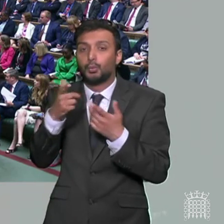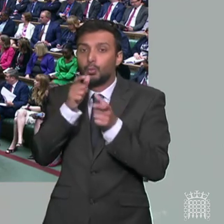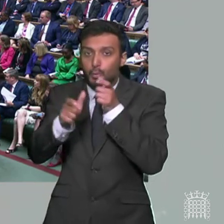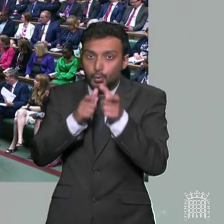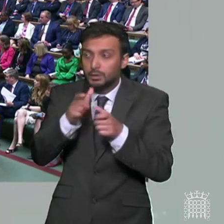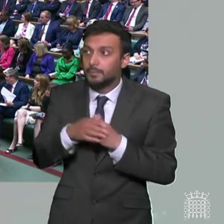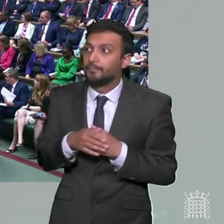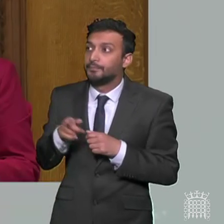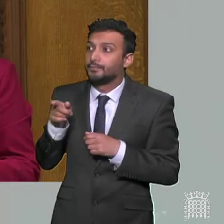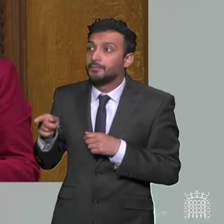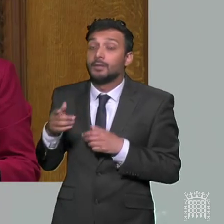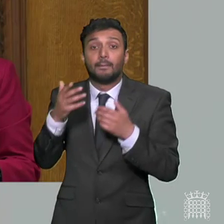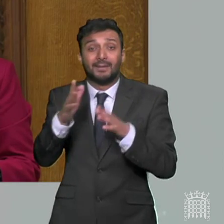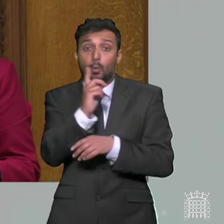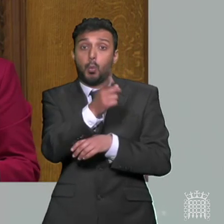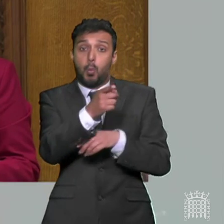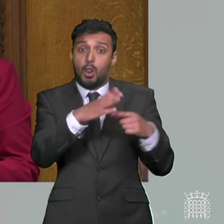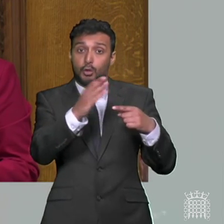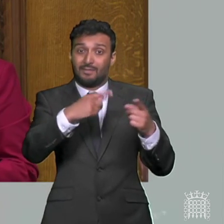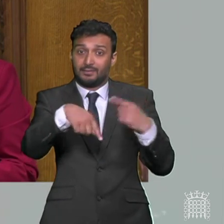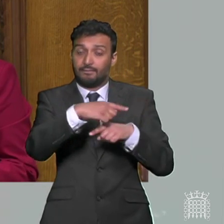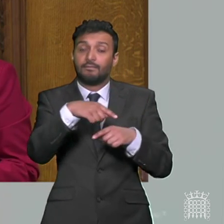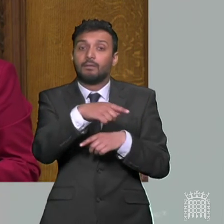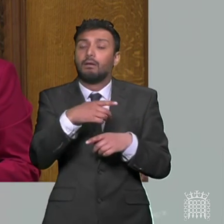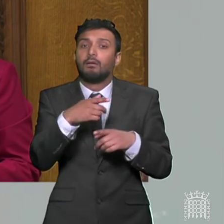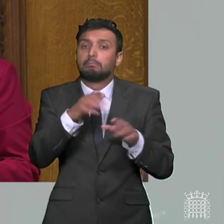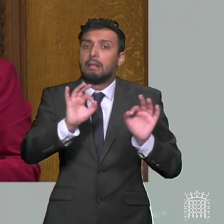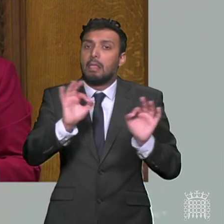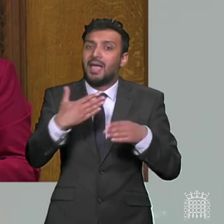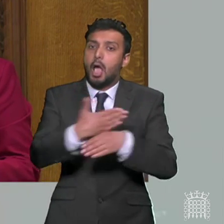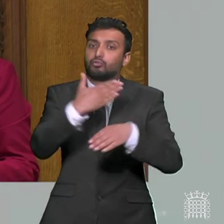Shockingly, the party has failed to act on the report and still will not explain why.